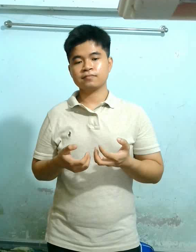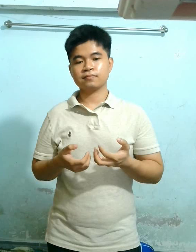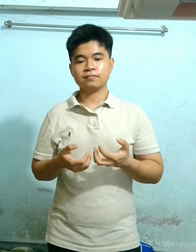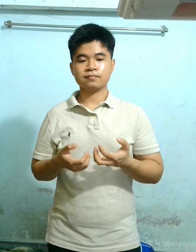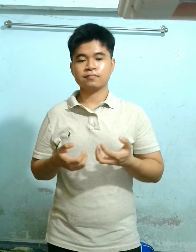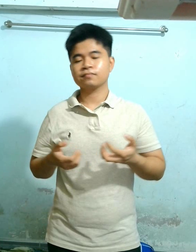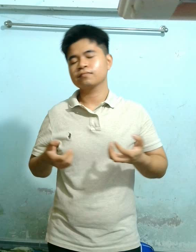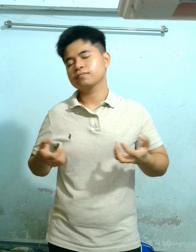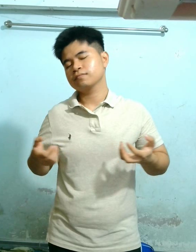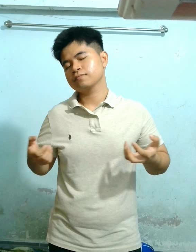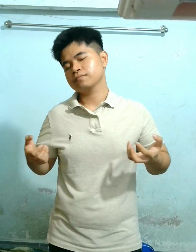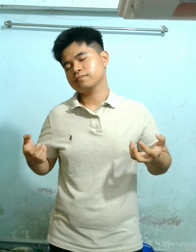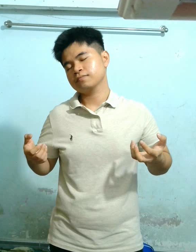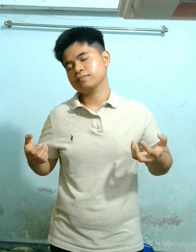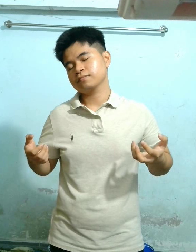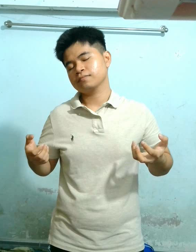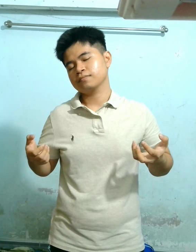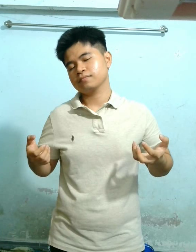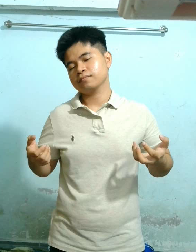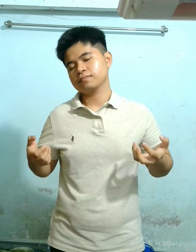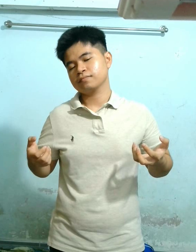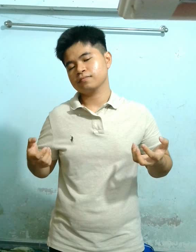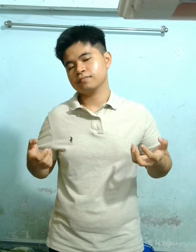chia cat